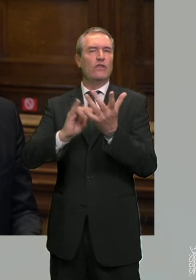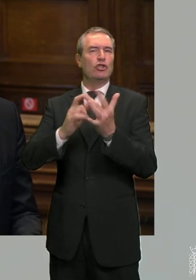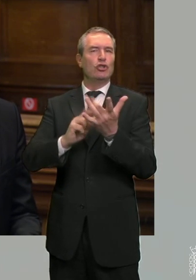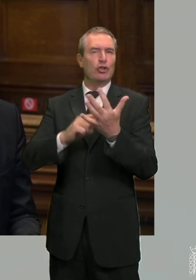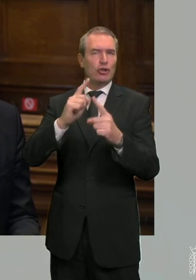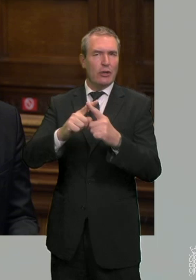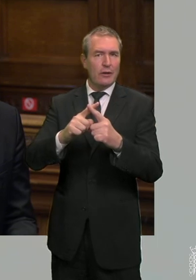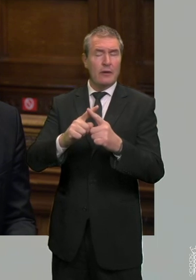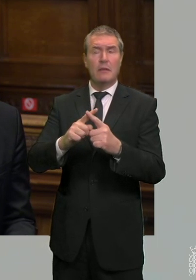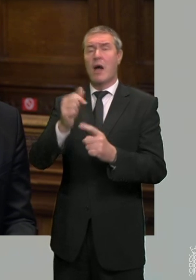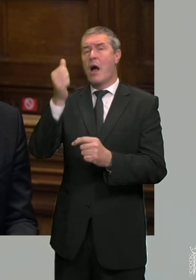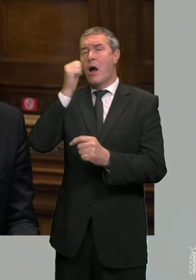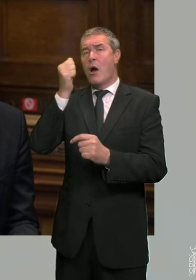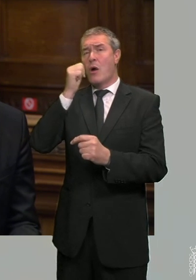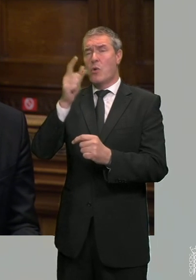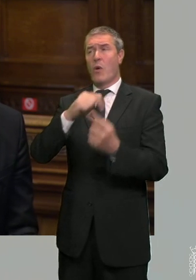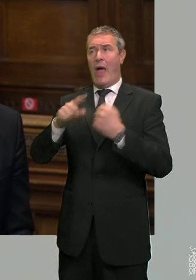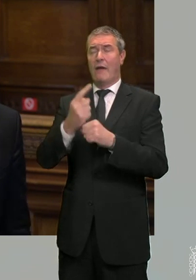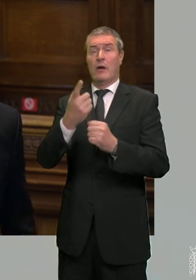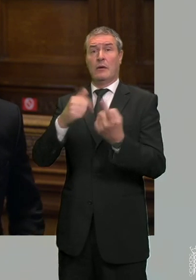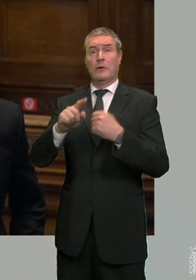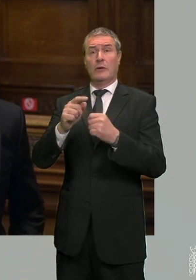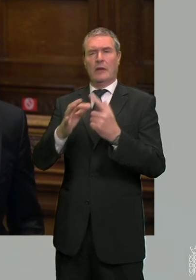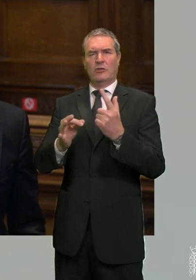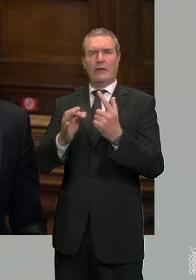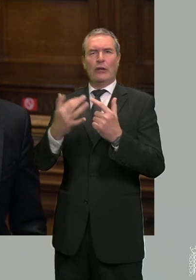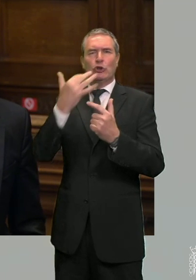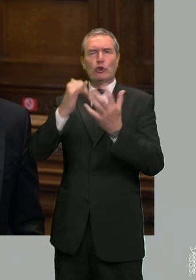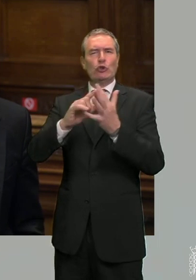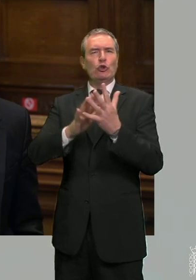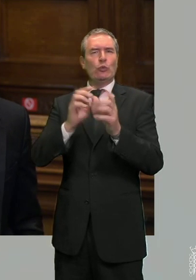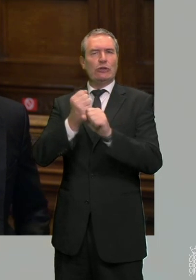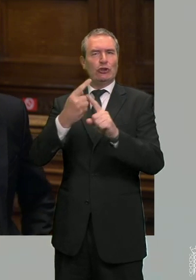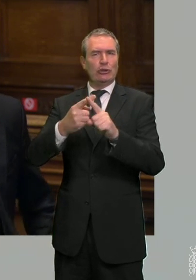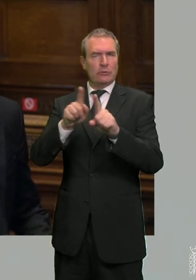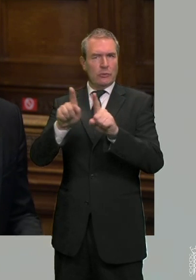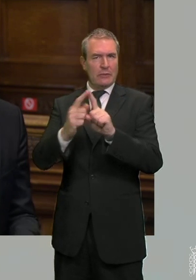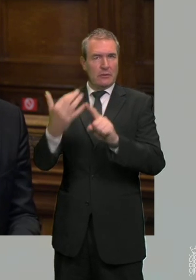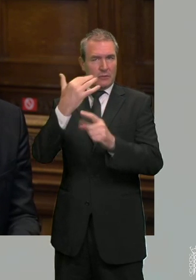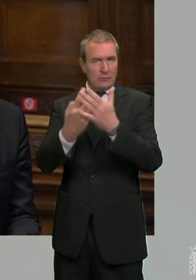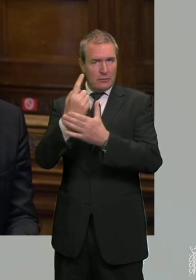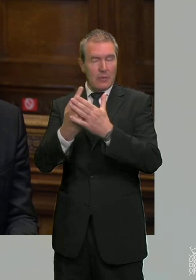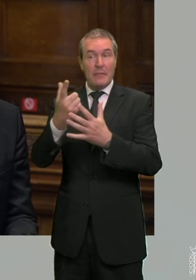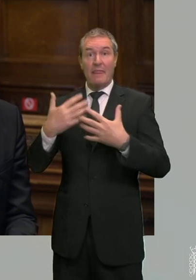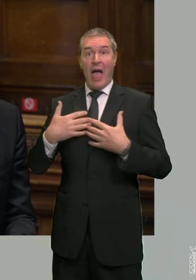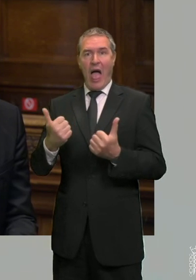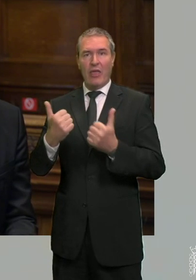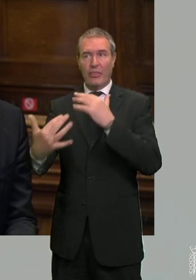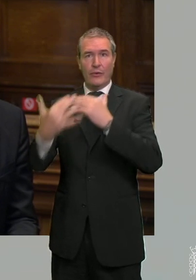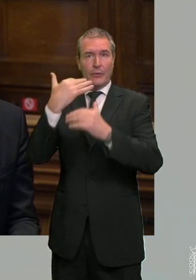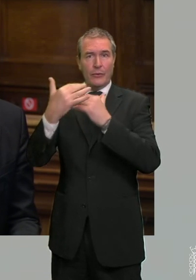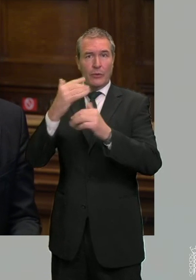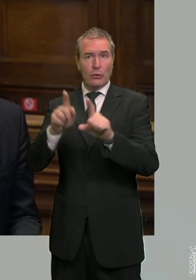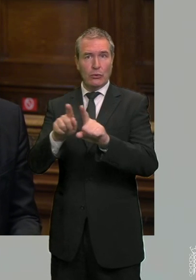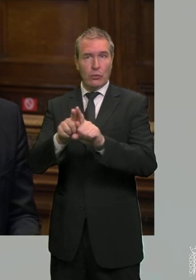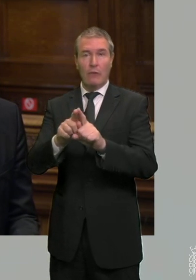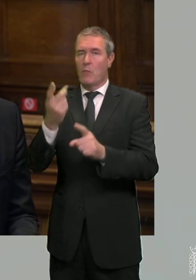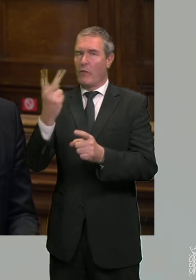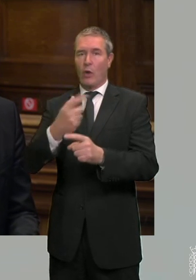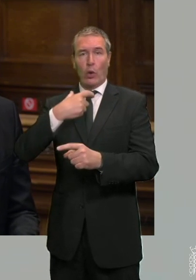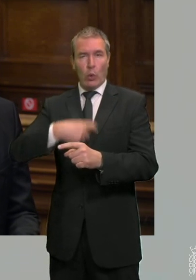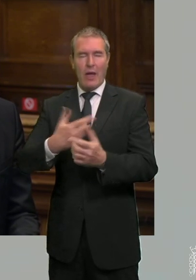Many MPs are increasingly concerned about reports of partially treated sewage being released into our rivers, with knock-on health impacts for both humans and animals.